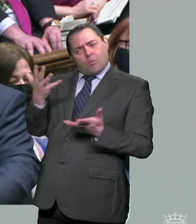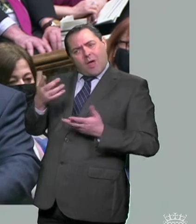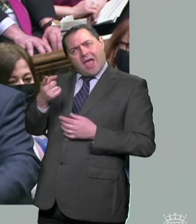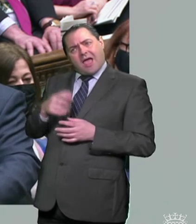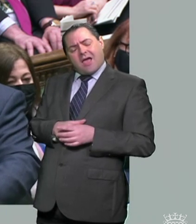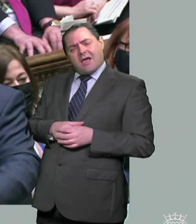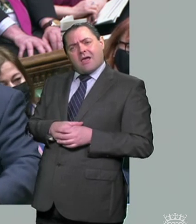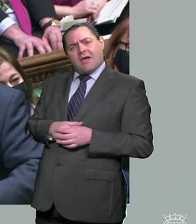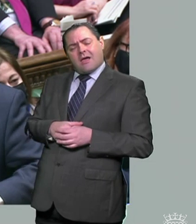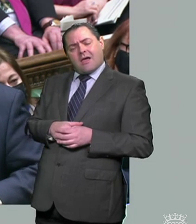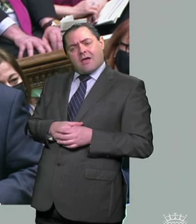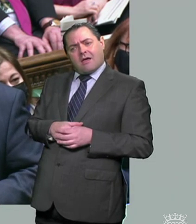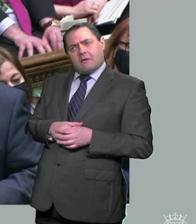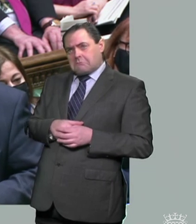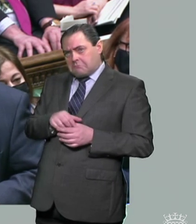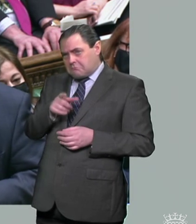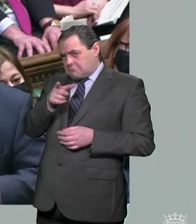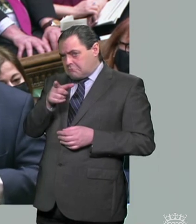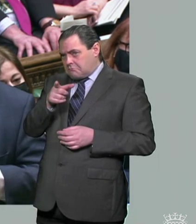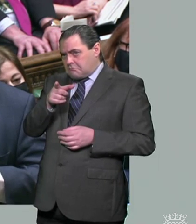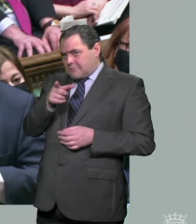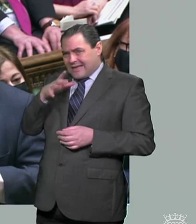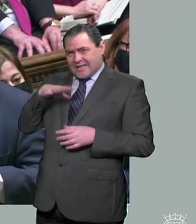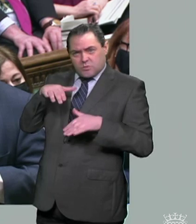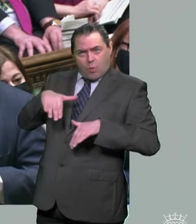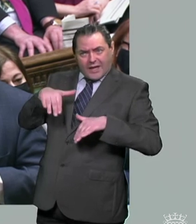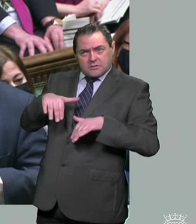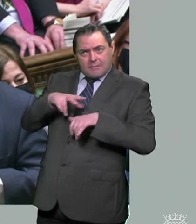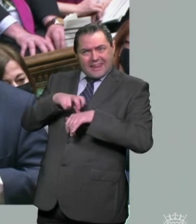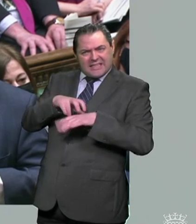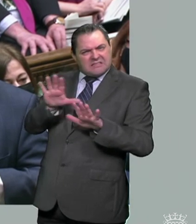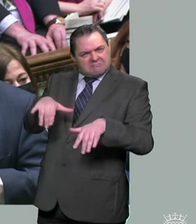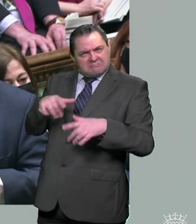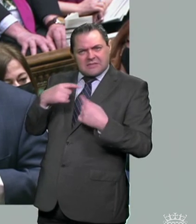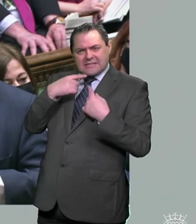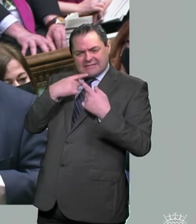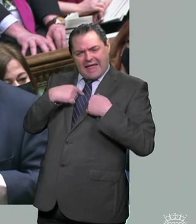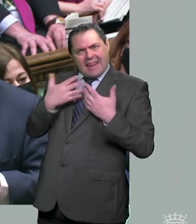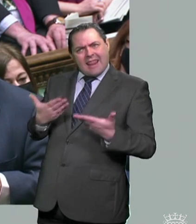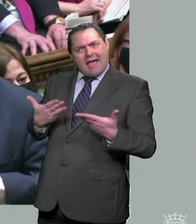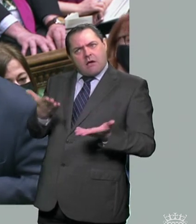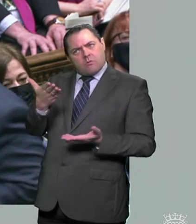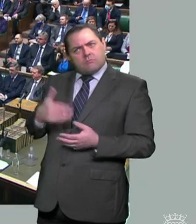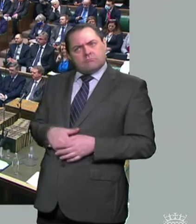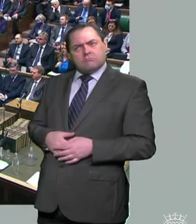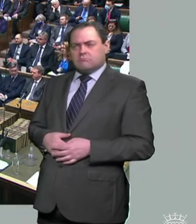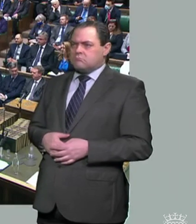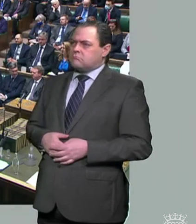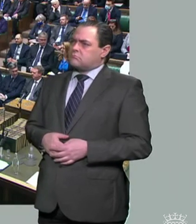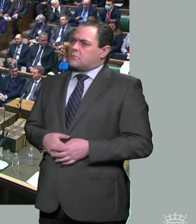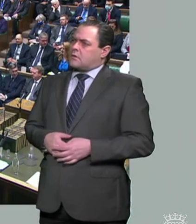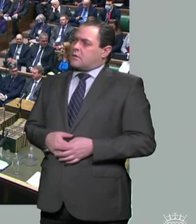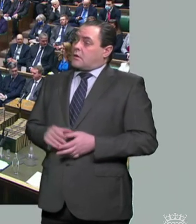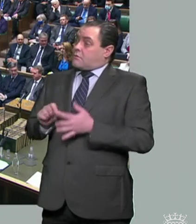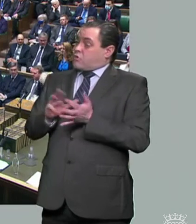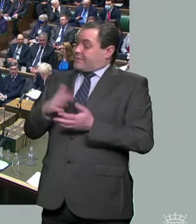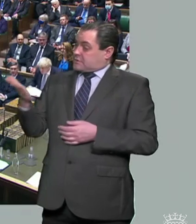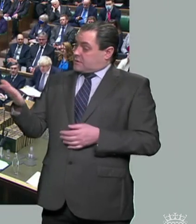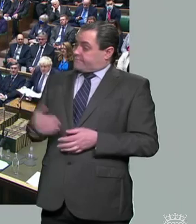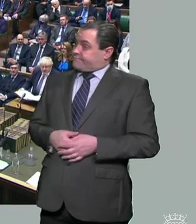Surely he does not need to wait for an investigation to tell us exactly where he was.